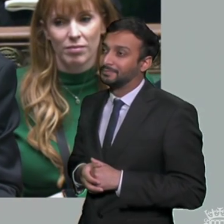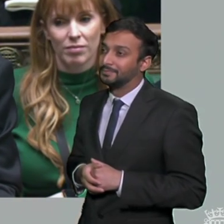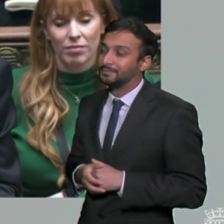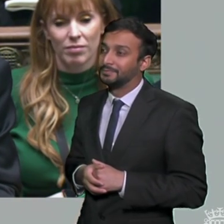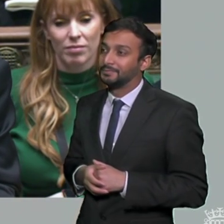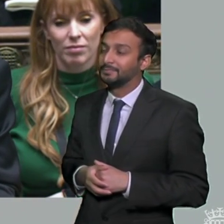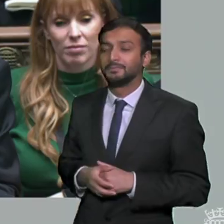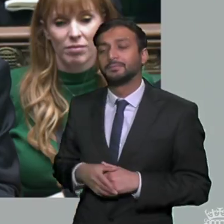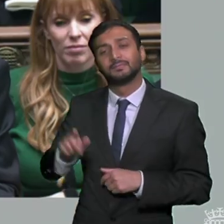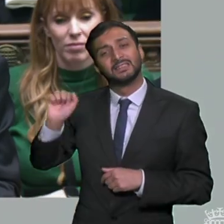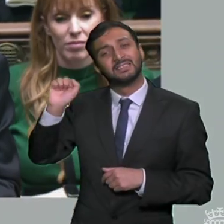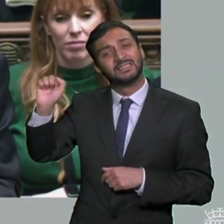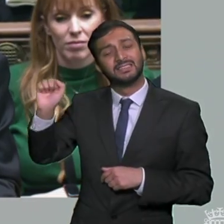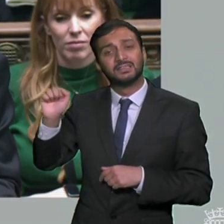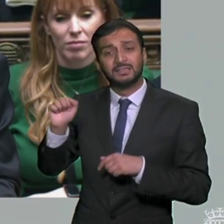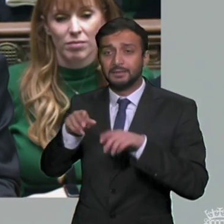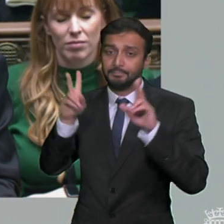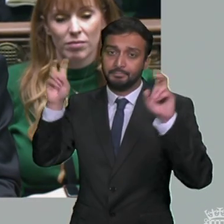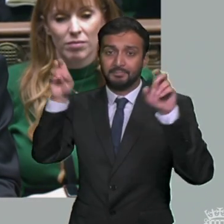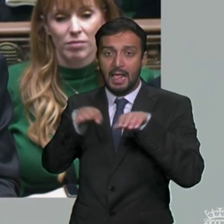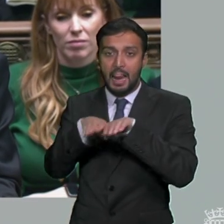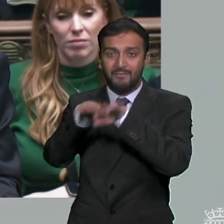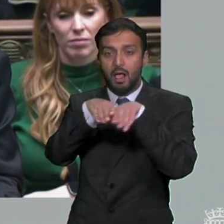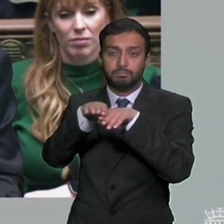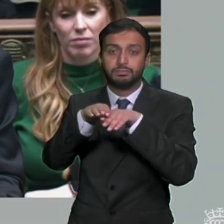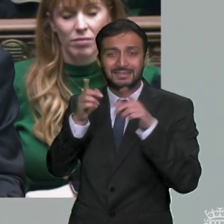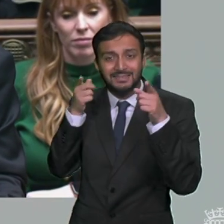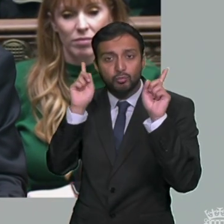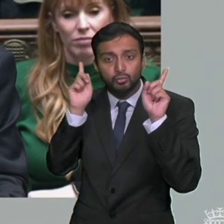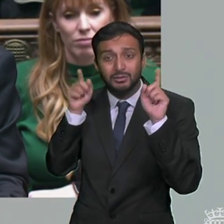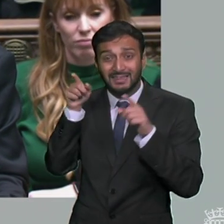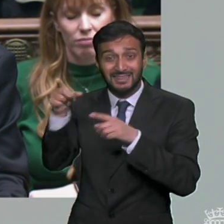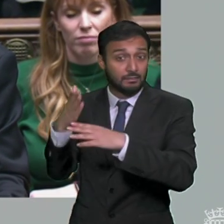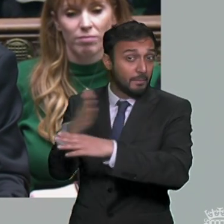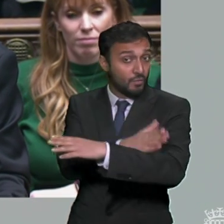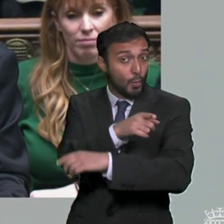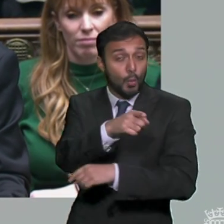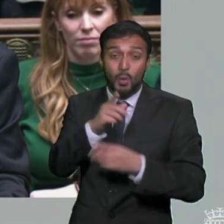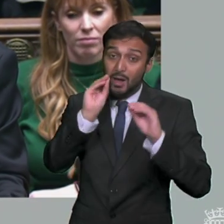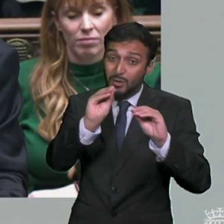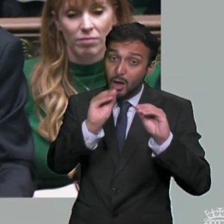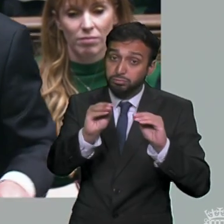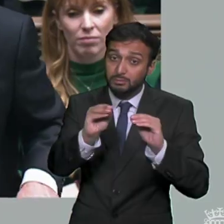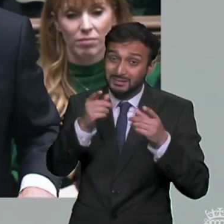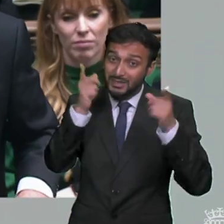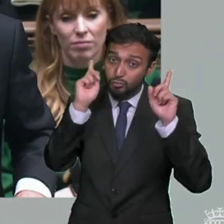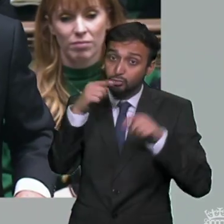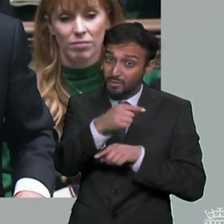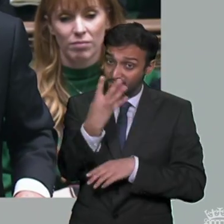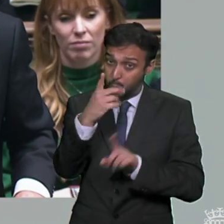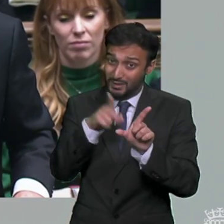The Prime Minister’s Levelling Up Secretary, the right honourable Member for Surrey Heath, who, after all, was Education Secretary for four years—and I see him down there—has said: